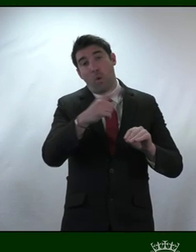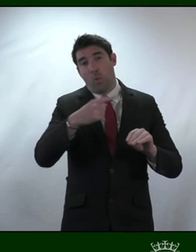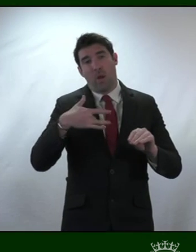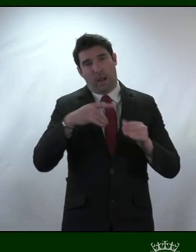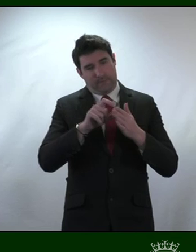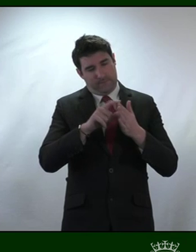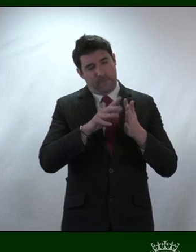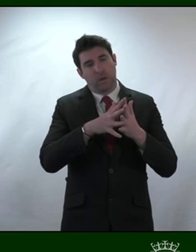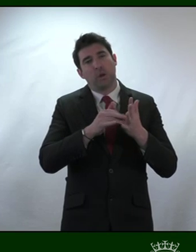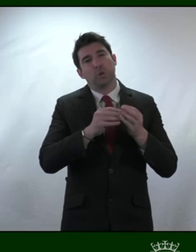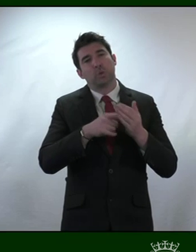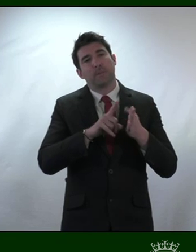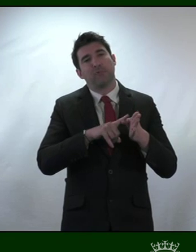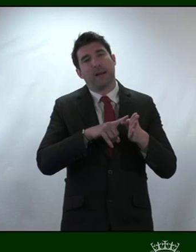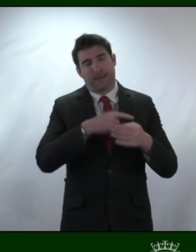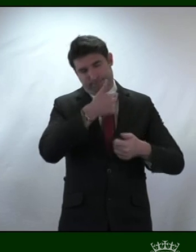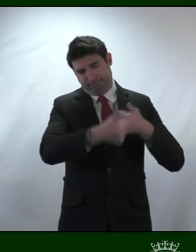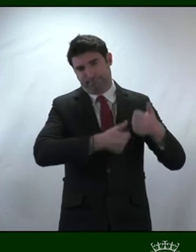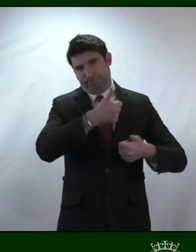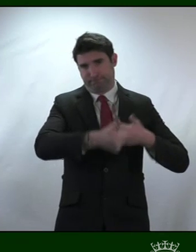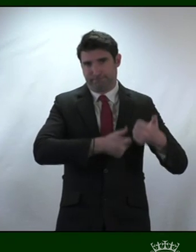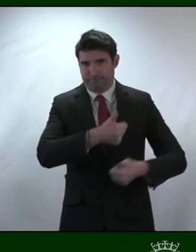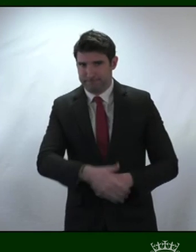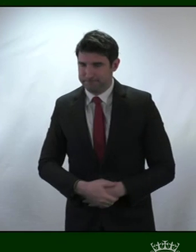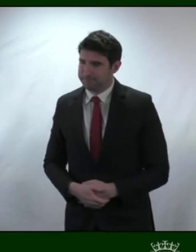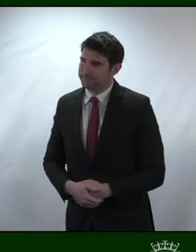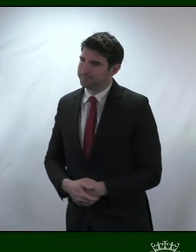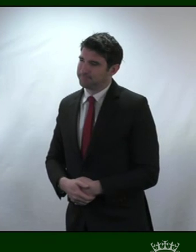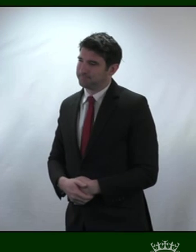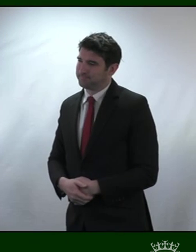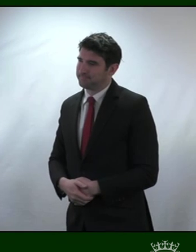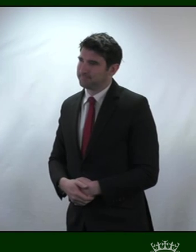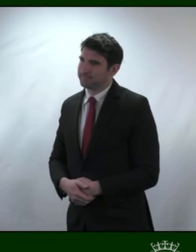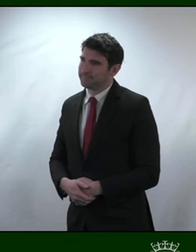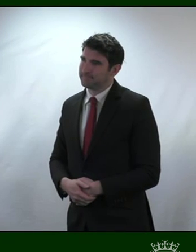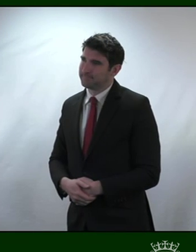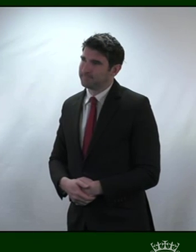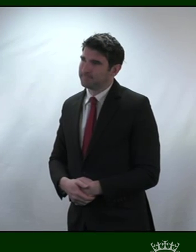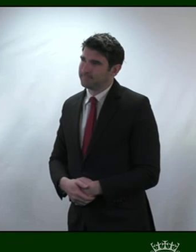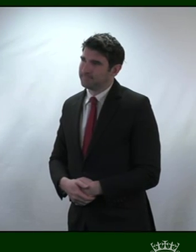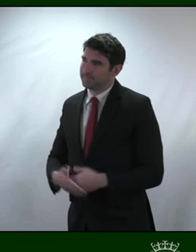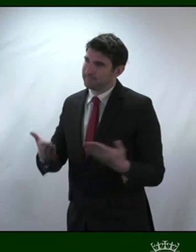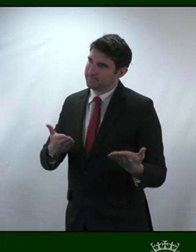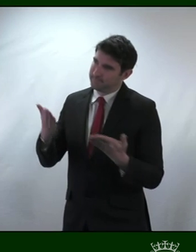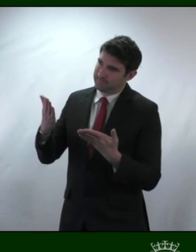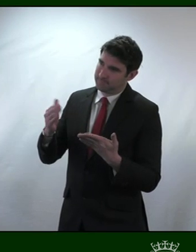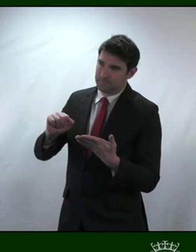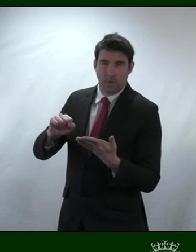I thank my hon. Friend for what he is doing to campaign for that.